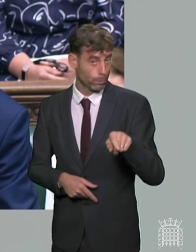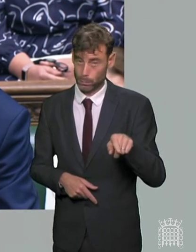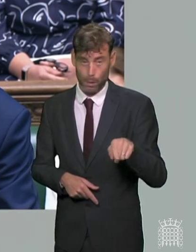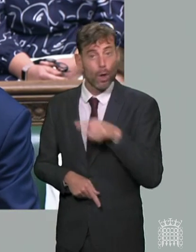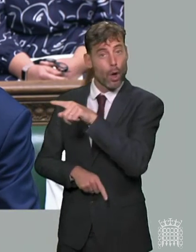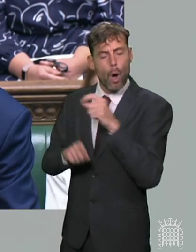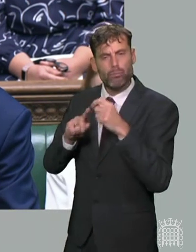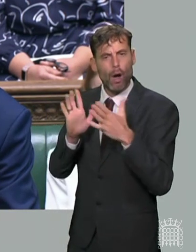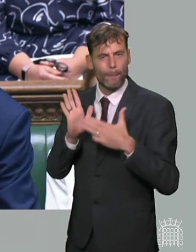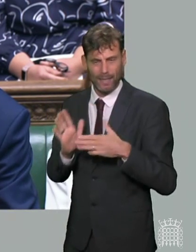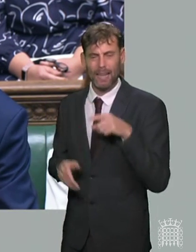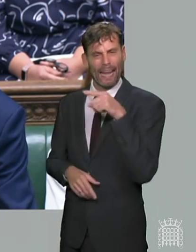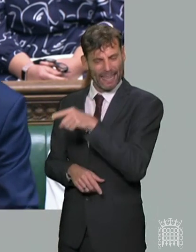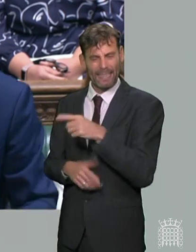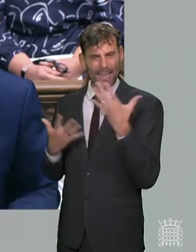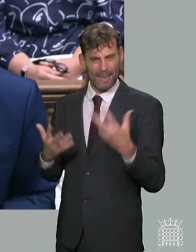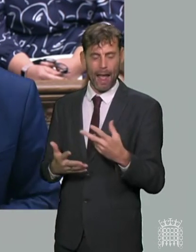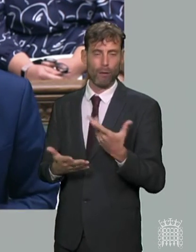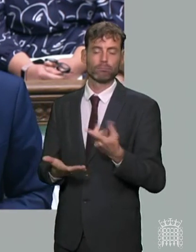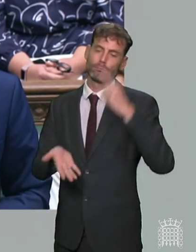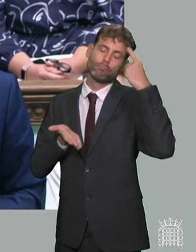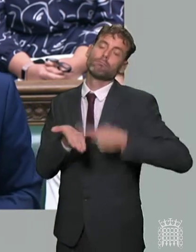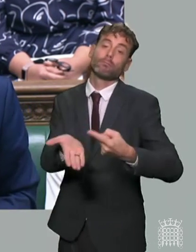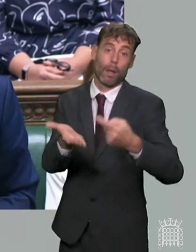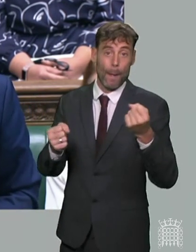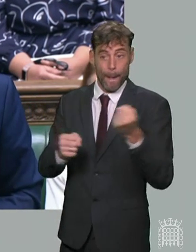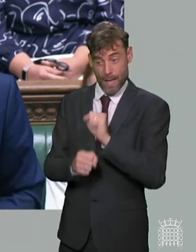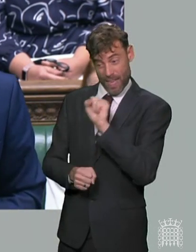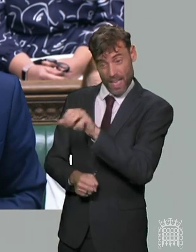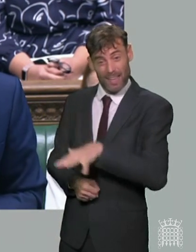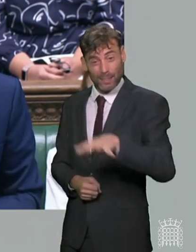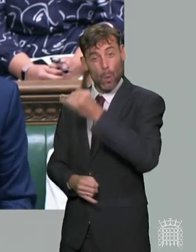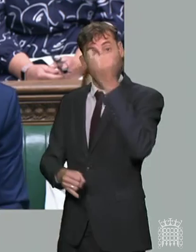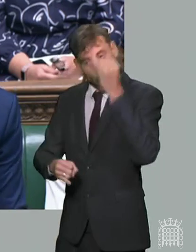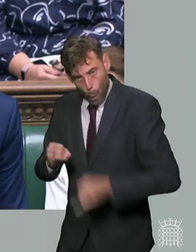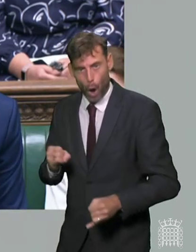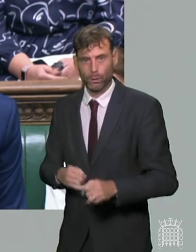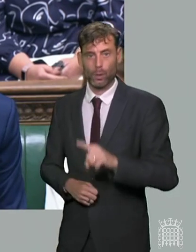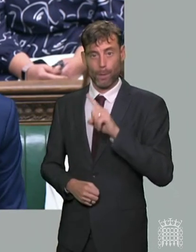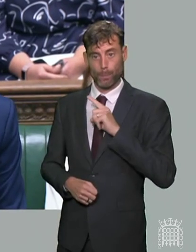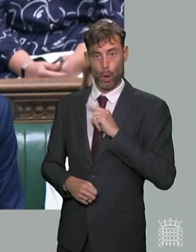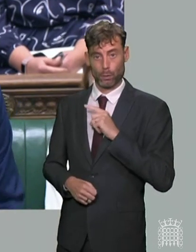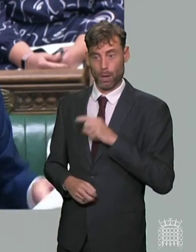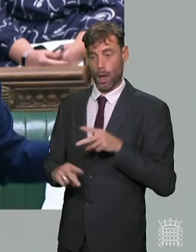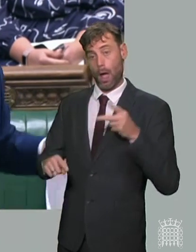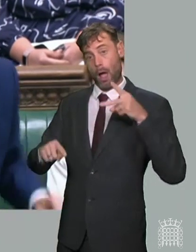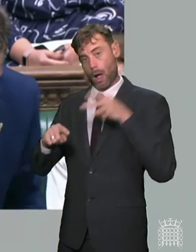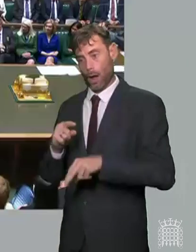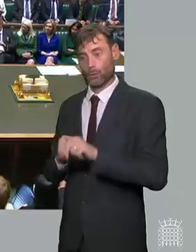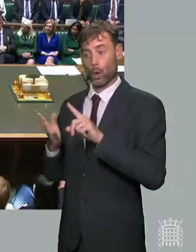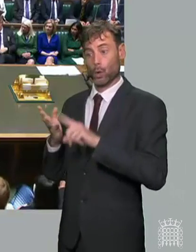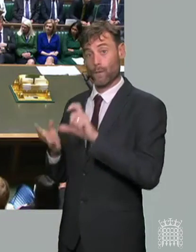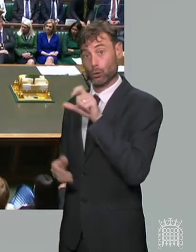Why is the Prime Minister making a bad situation worse for working people by hammering them with a cut in universal credit and a tax rise?